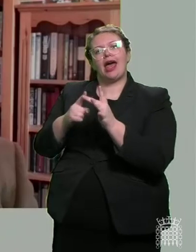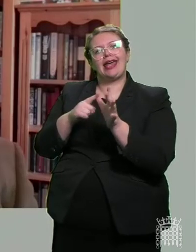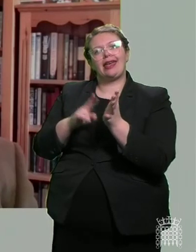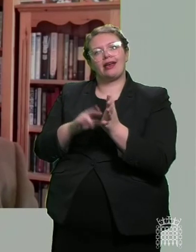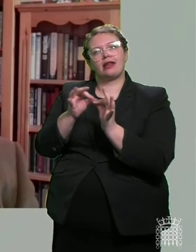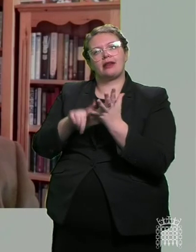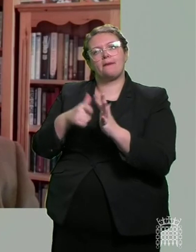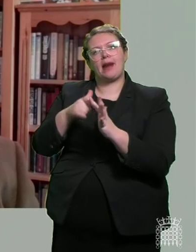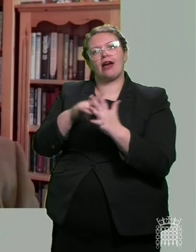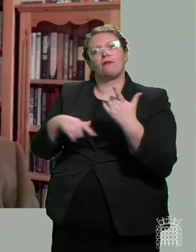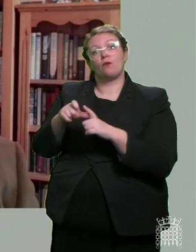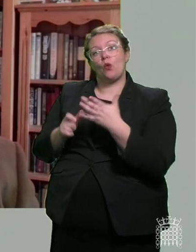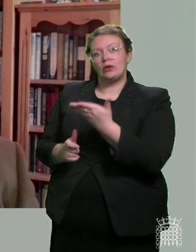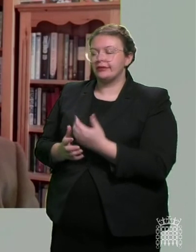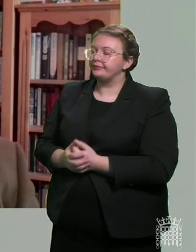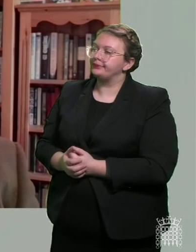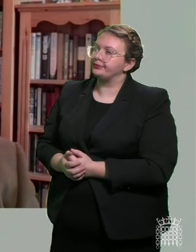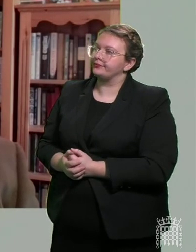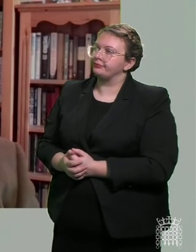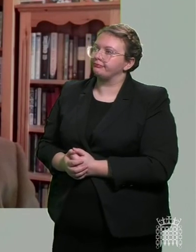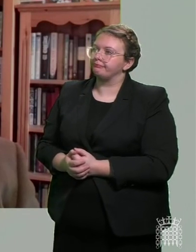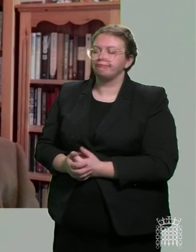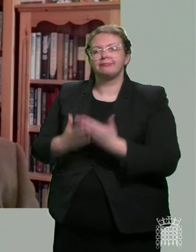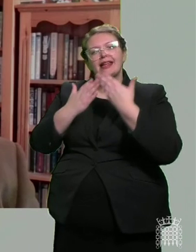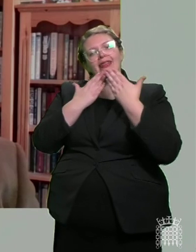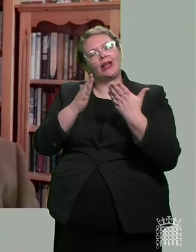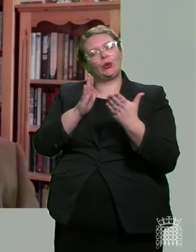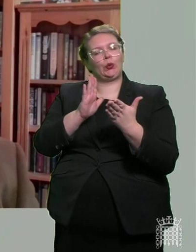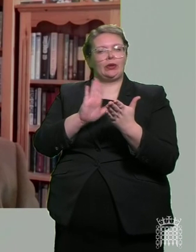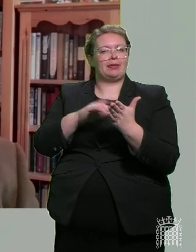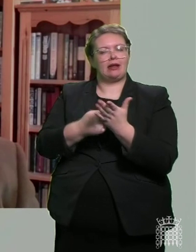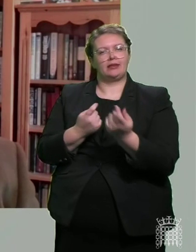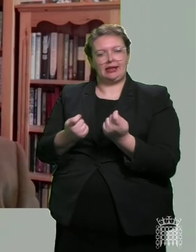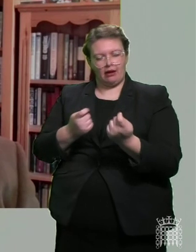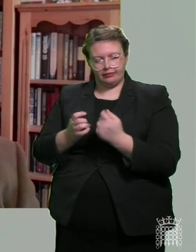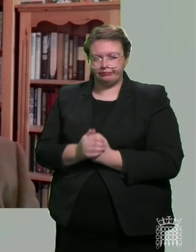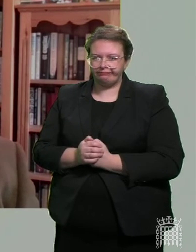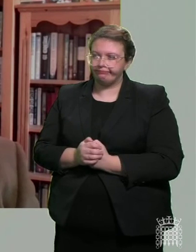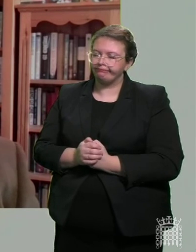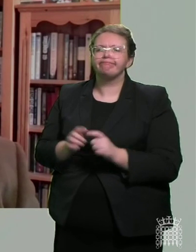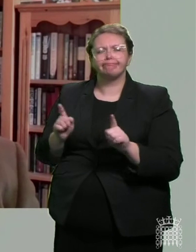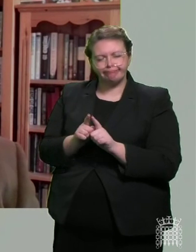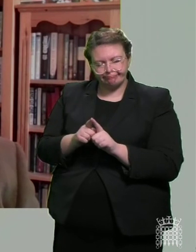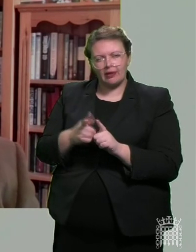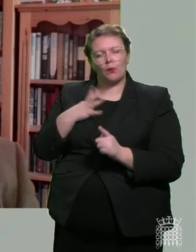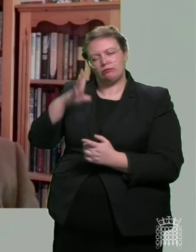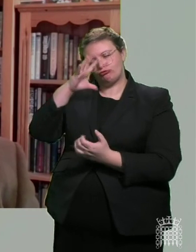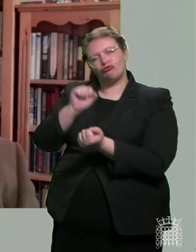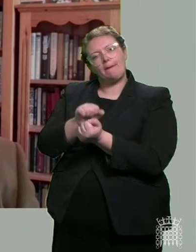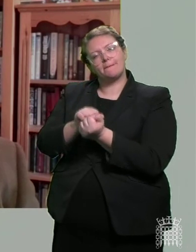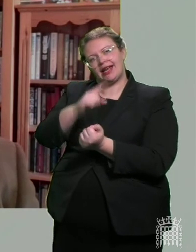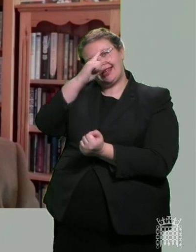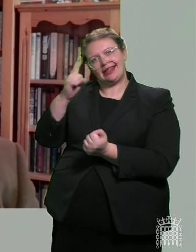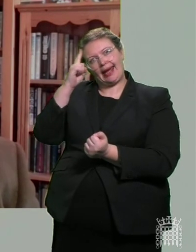This is affecting millions of people, and I cannot tell the Prime Minister how anxious and angry people feel about it.